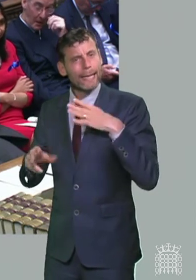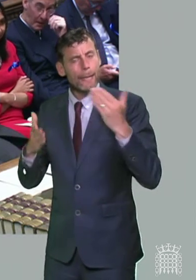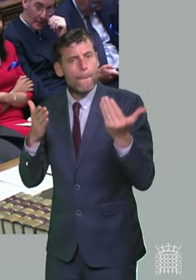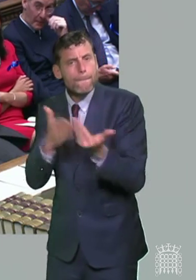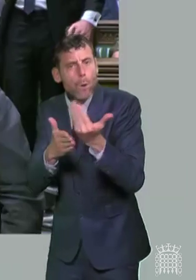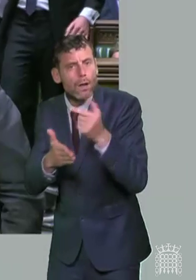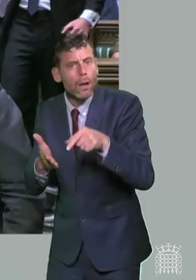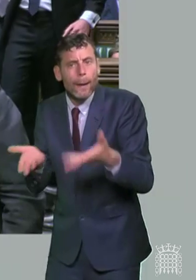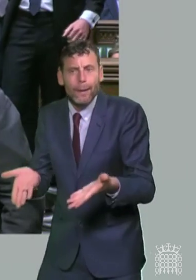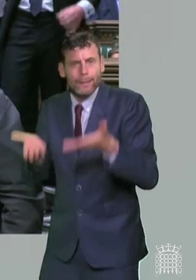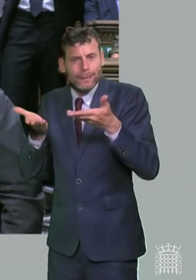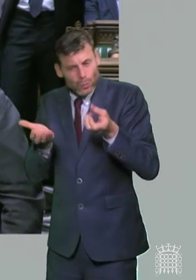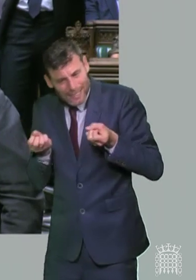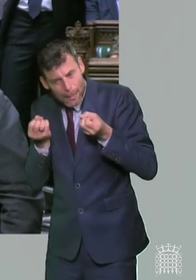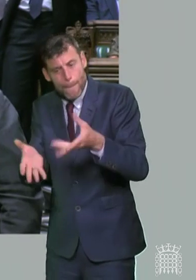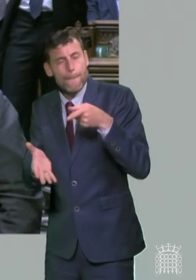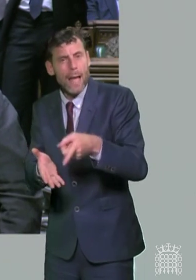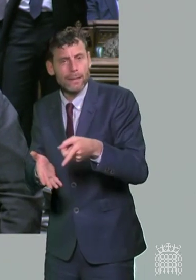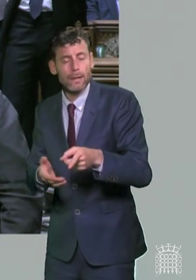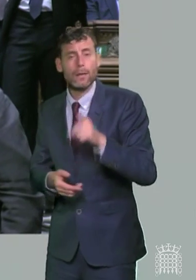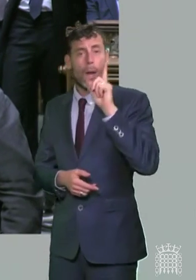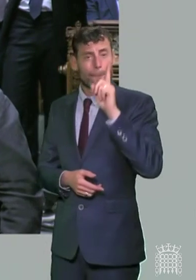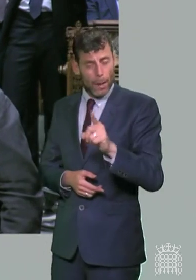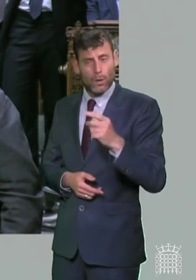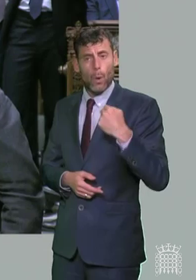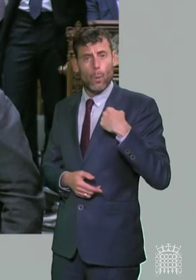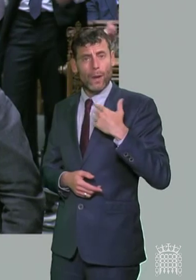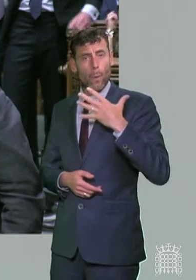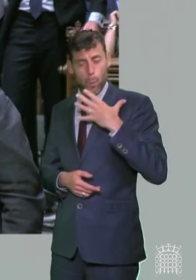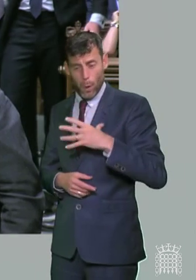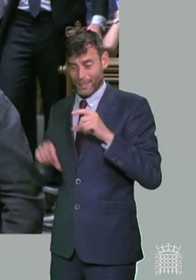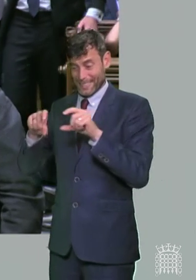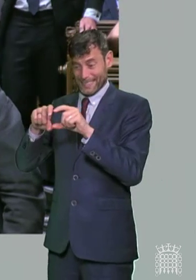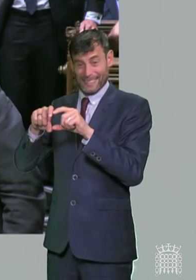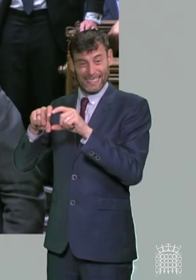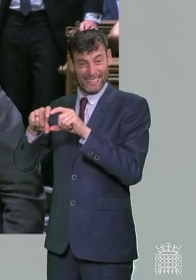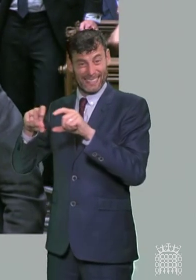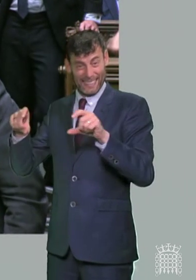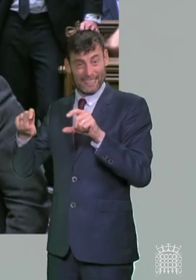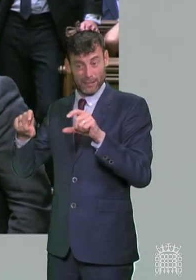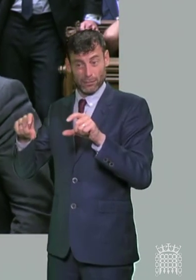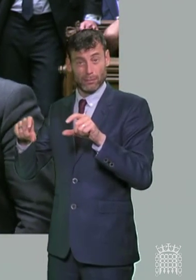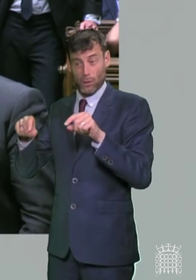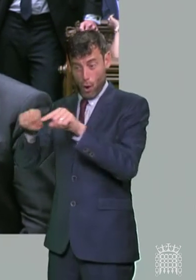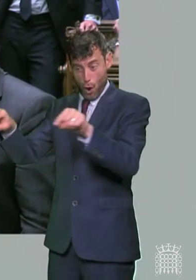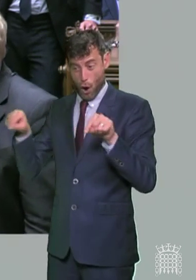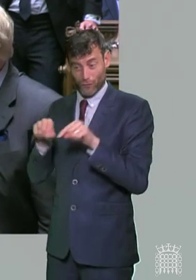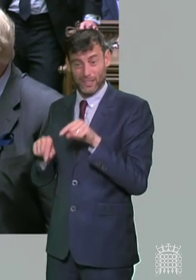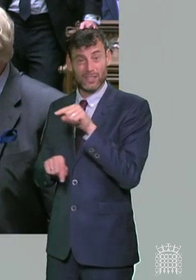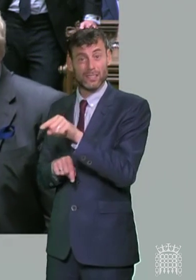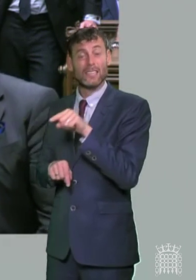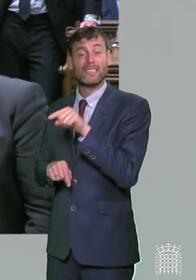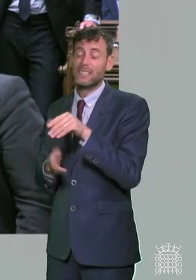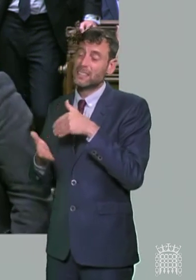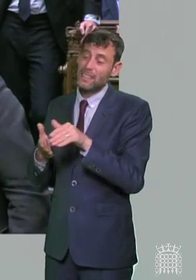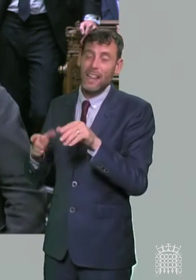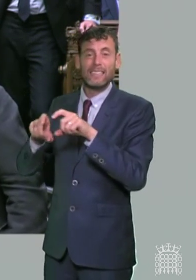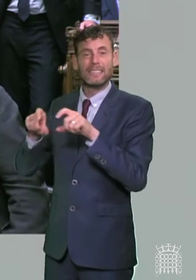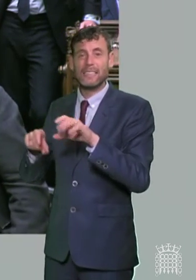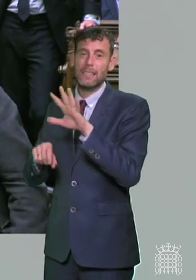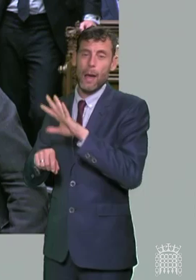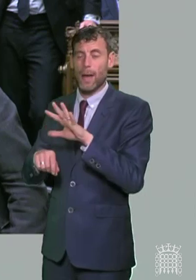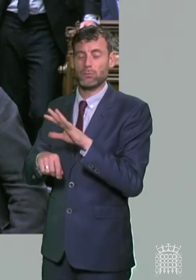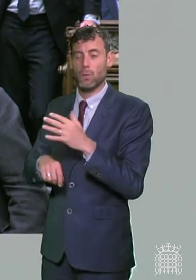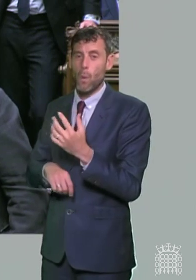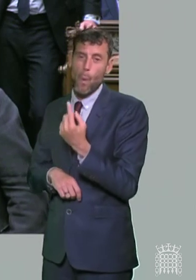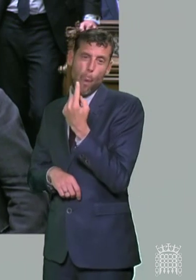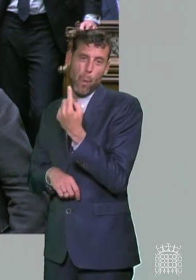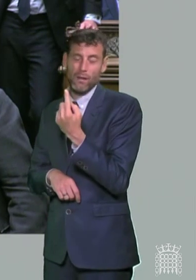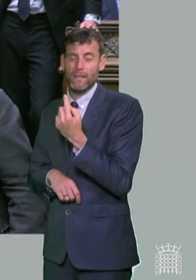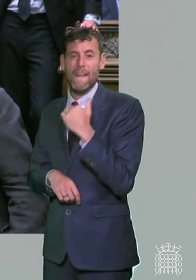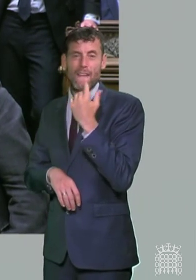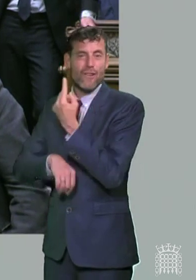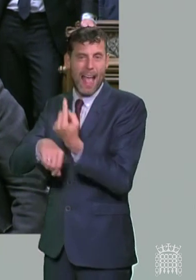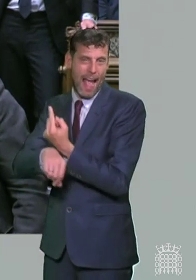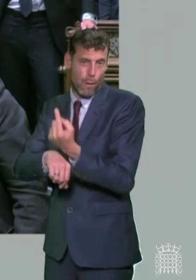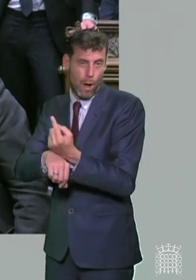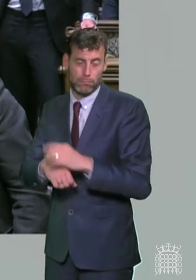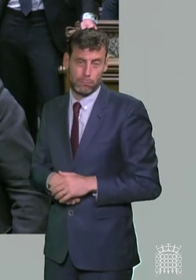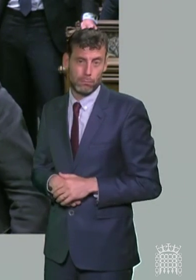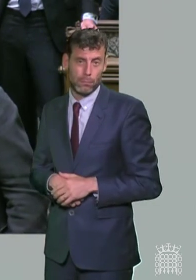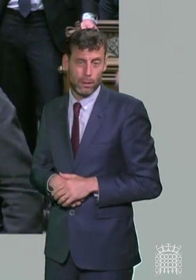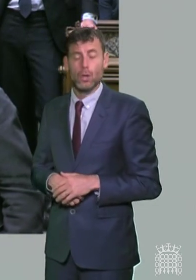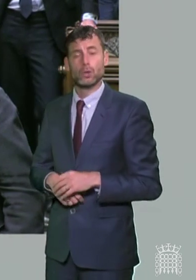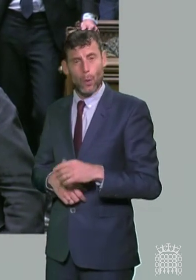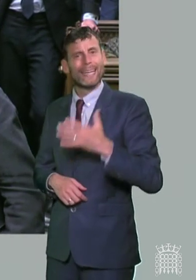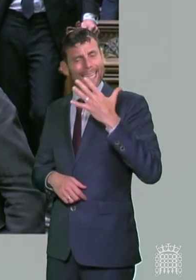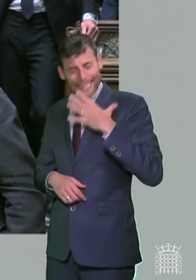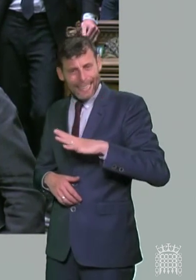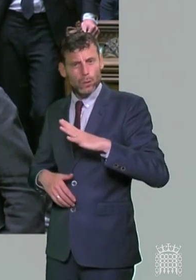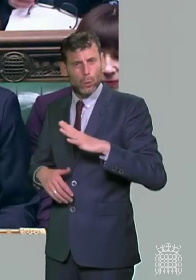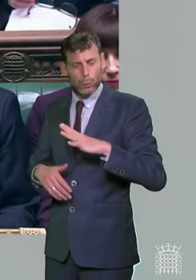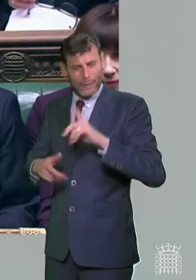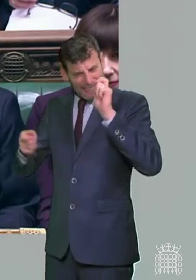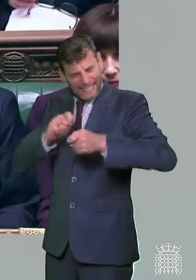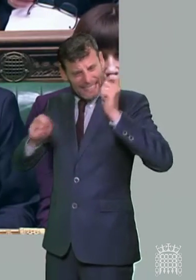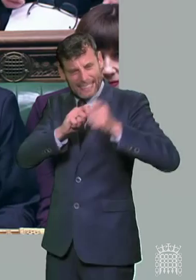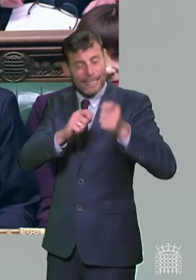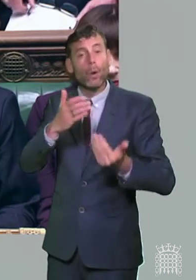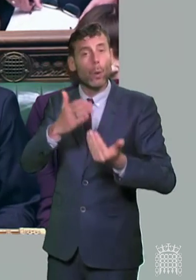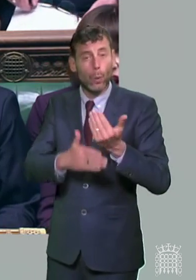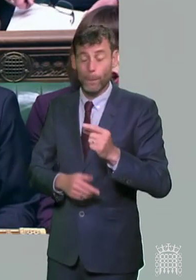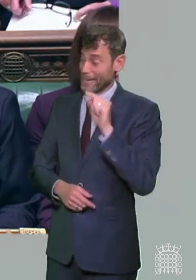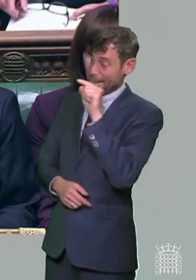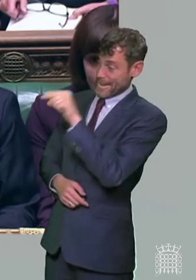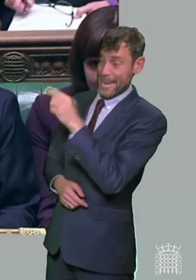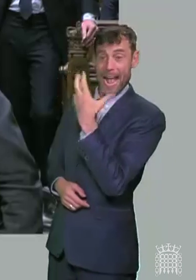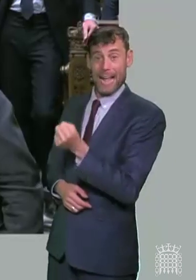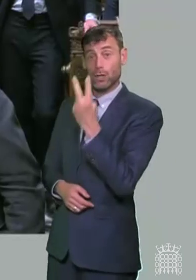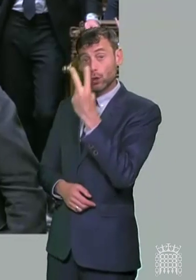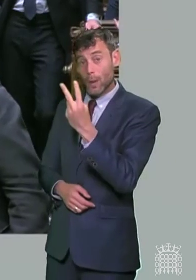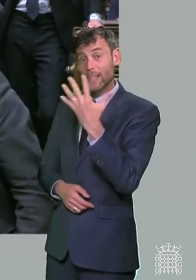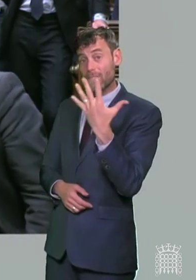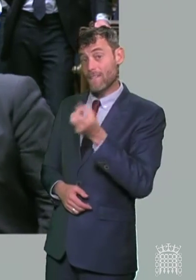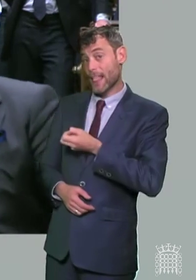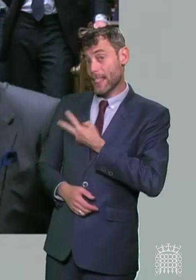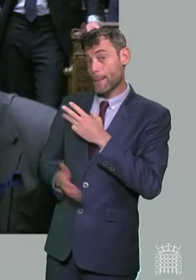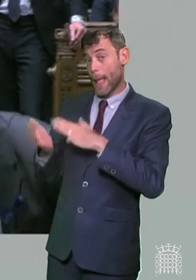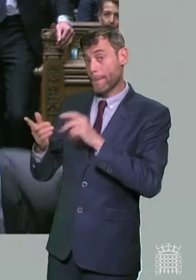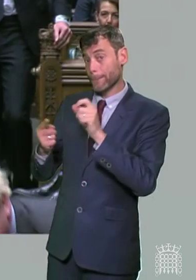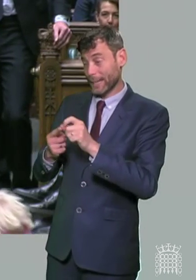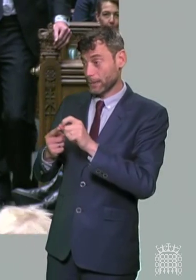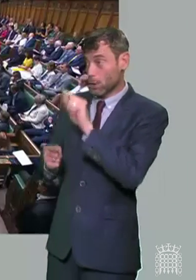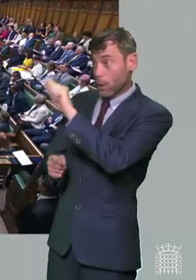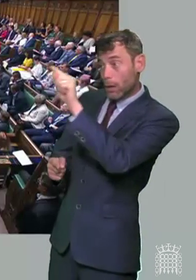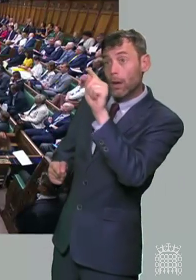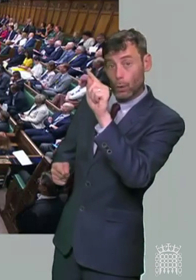It is a disgrace, when we are planning to make sure that we do not have ticket offices that sell fewer than one ticket every hour, that yesterday the right honourable and learned Gentleman had 25 Labour MPs out on the picket line, defying instructions—